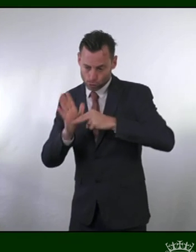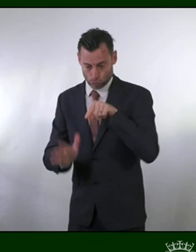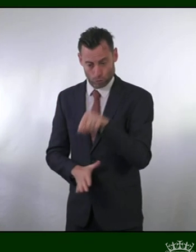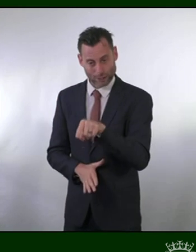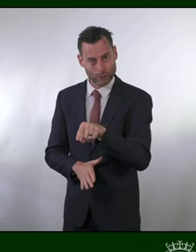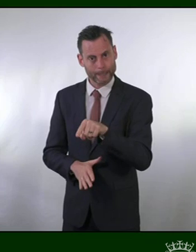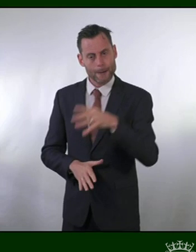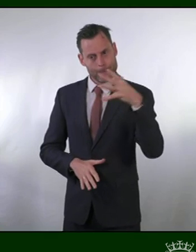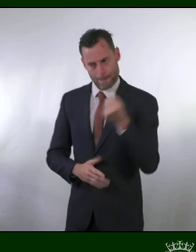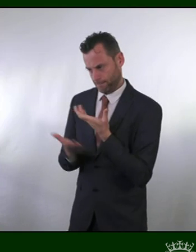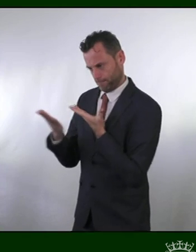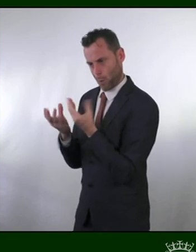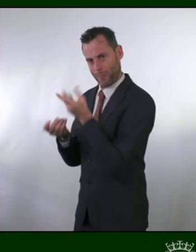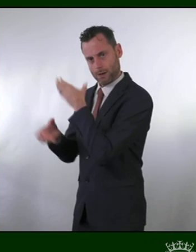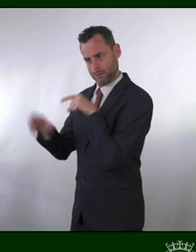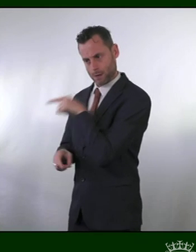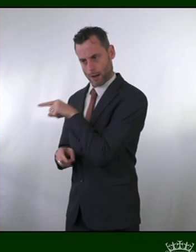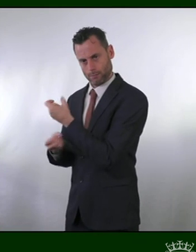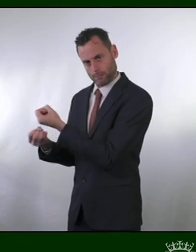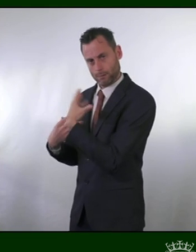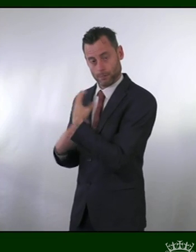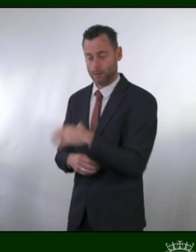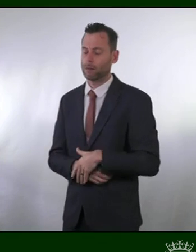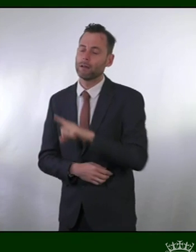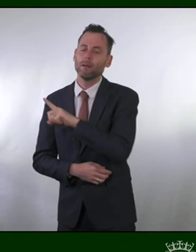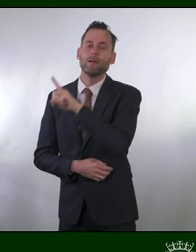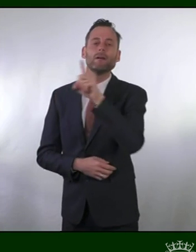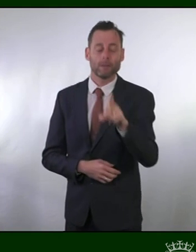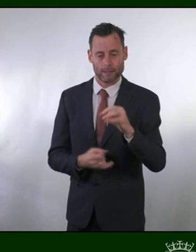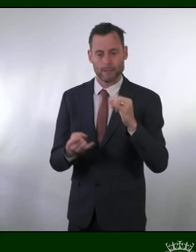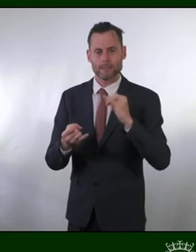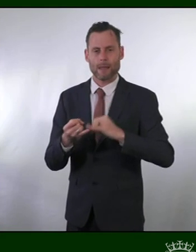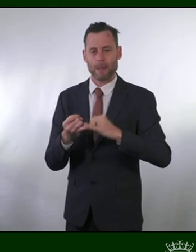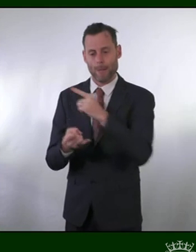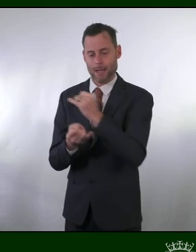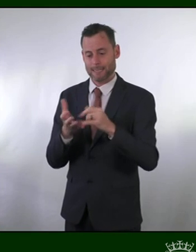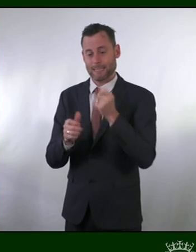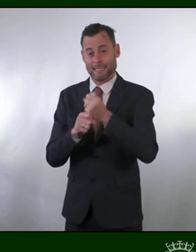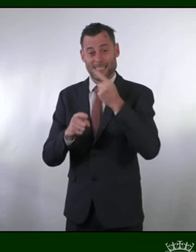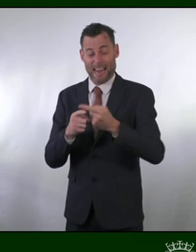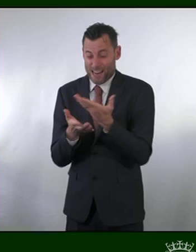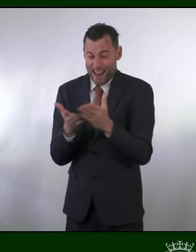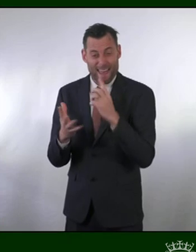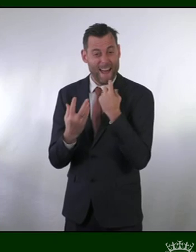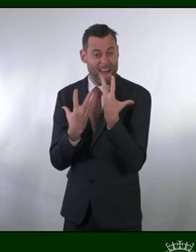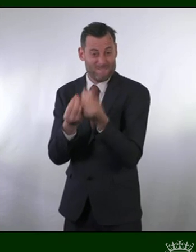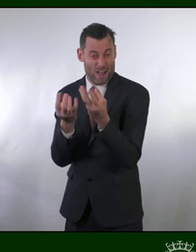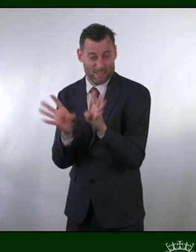On 21 September, the Government’s own scientific advisers, the Scientific Advisory Group for Emergencies, gave very clear advice.